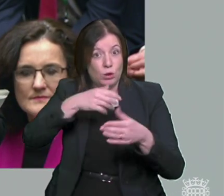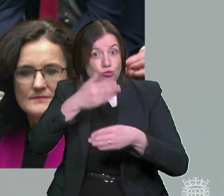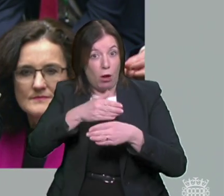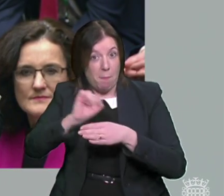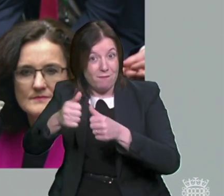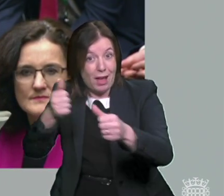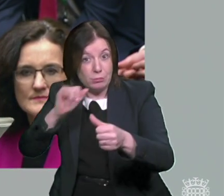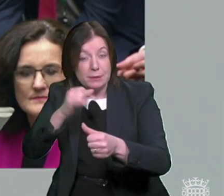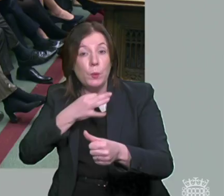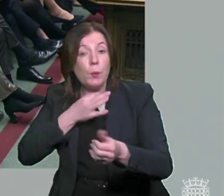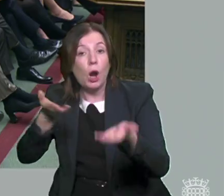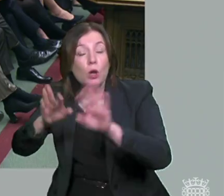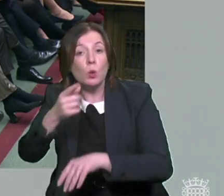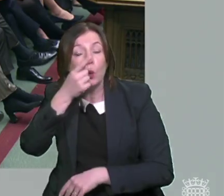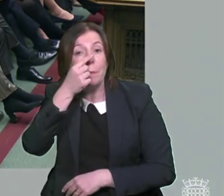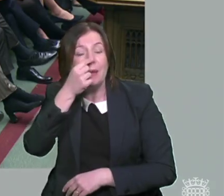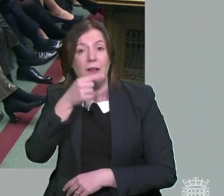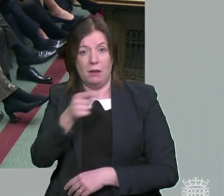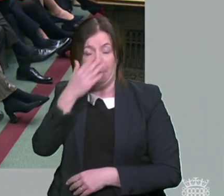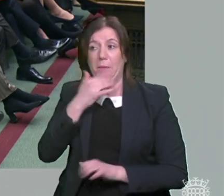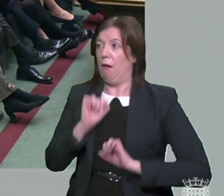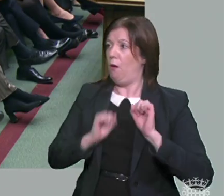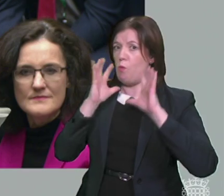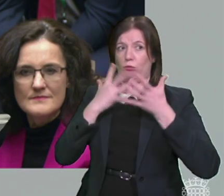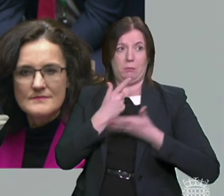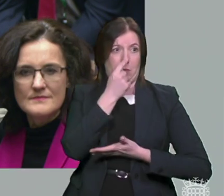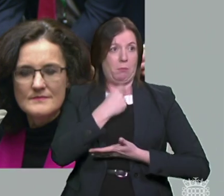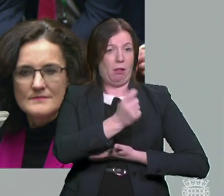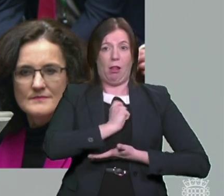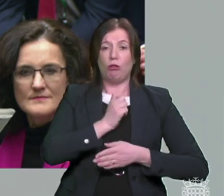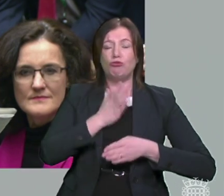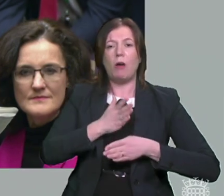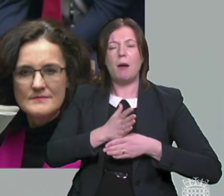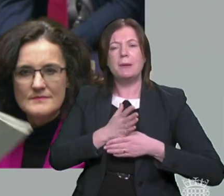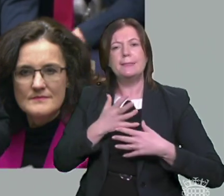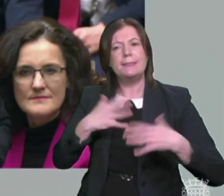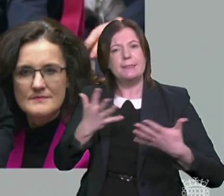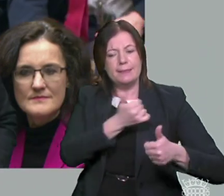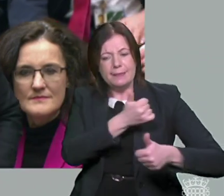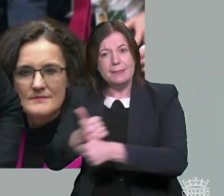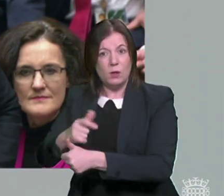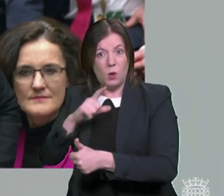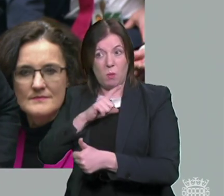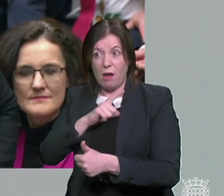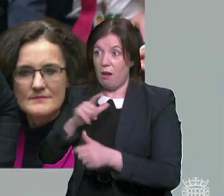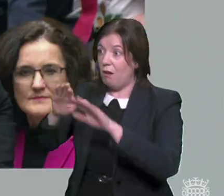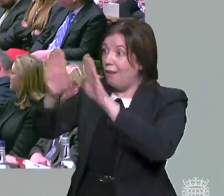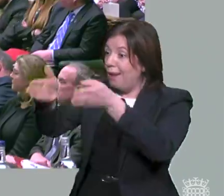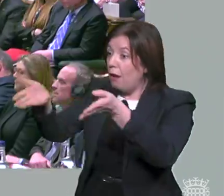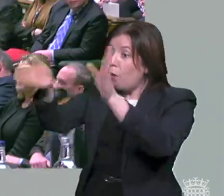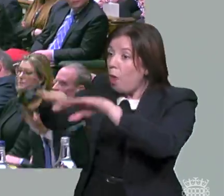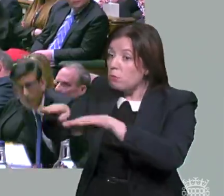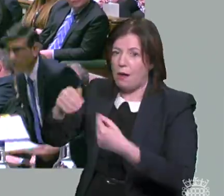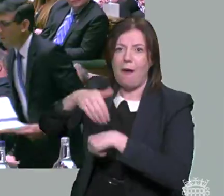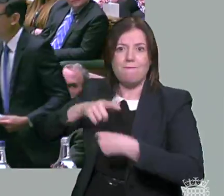What support can the Government offer both to my constituents who are affected by this devastating news and to the wider the community at this difficult time?